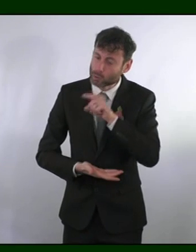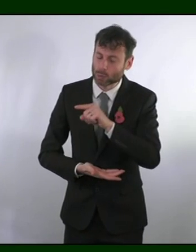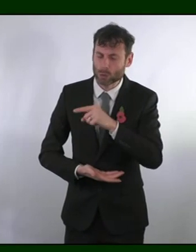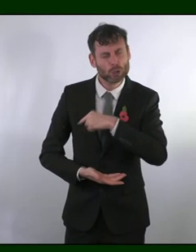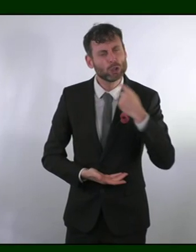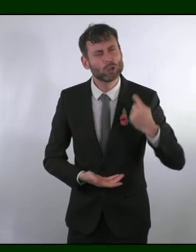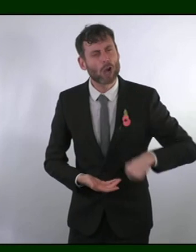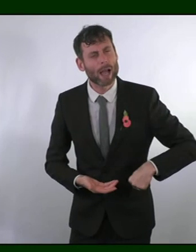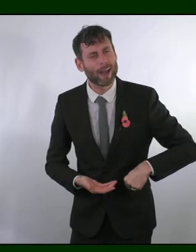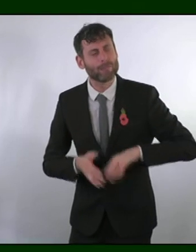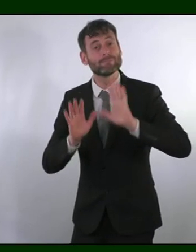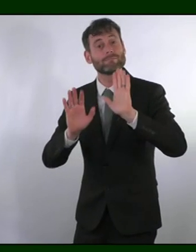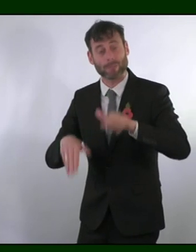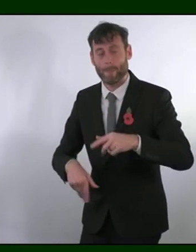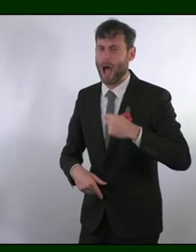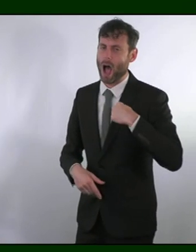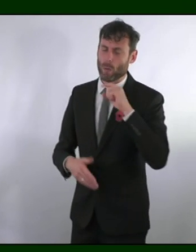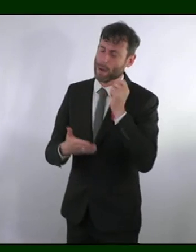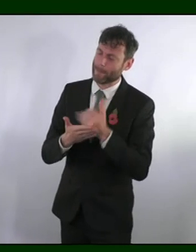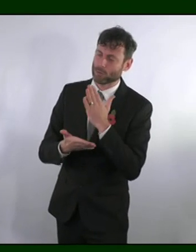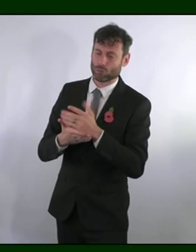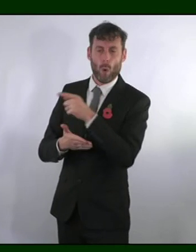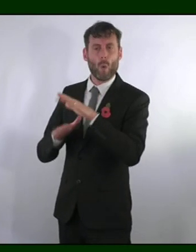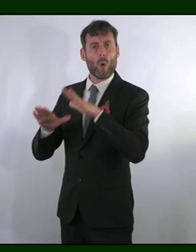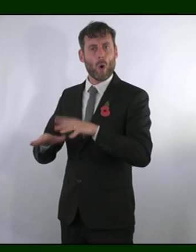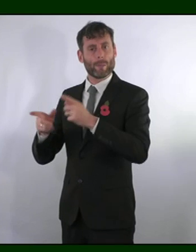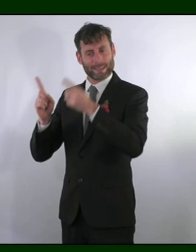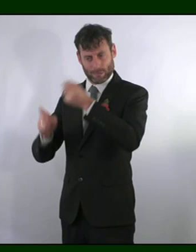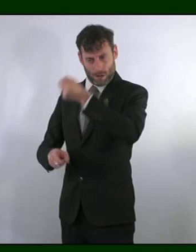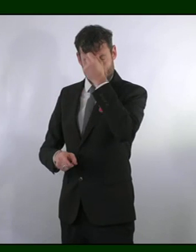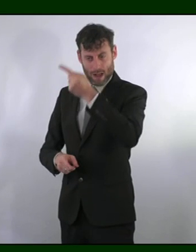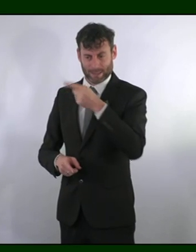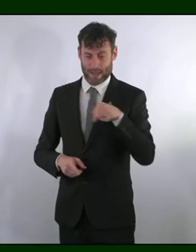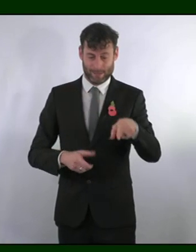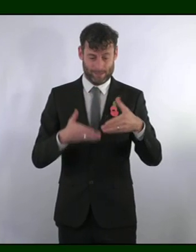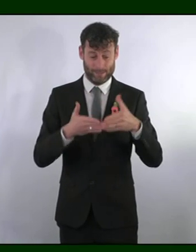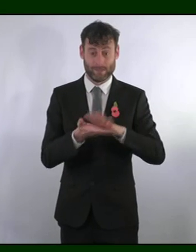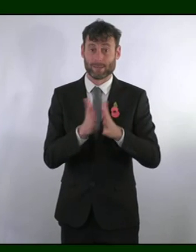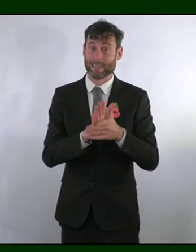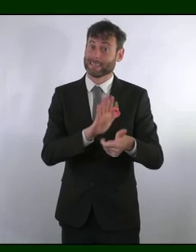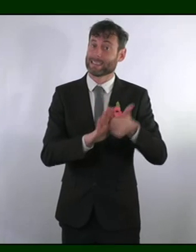I will make sure that the Home Secretary is immediately seized of the matter and that we take it forward.